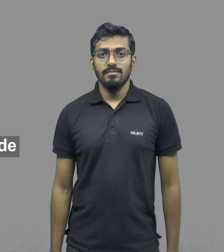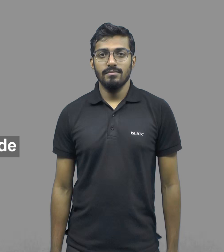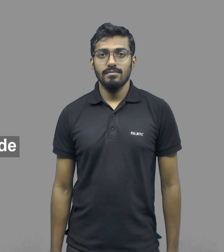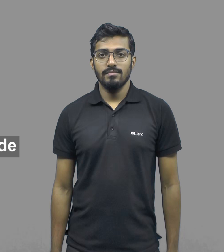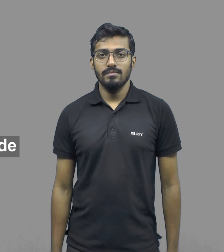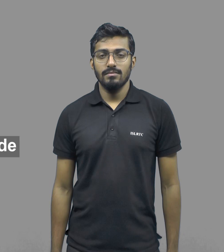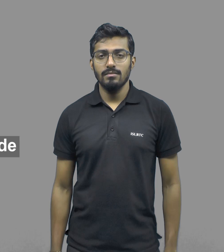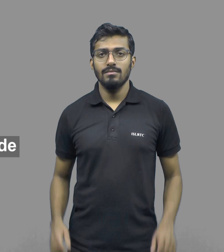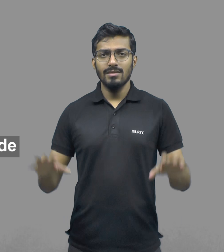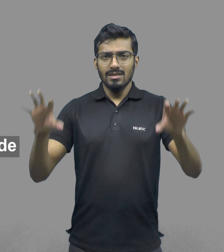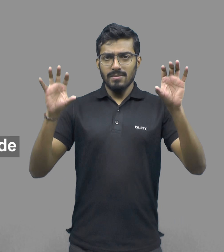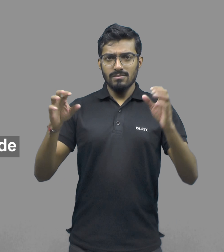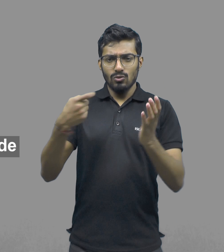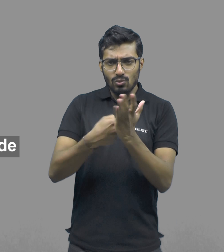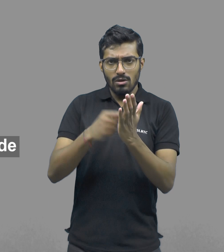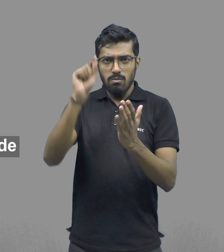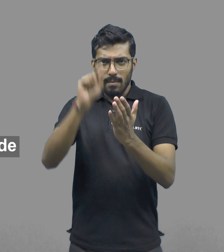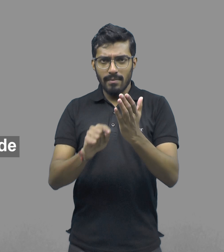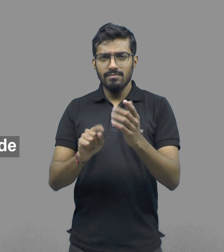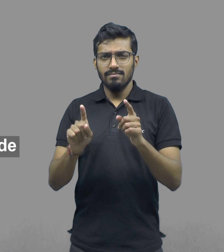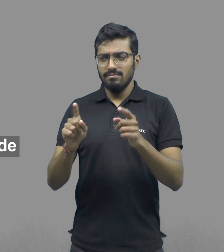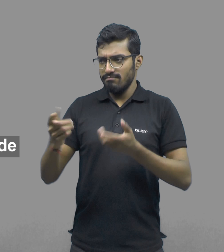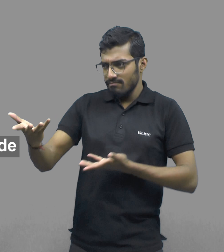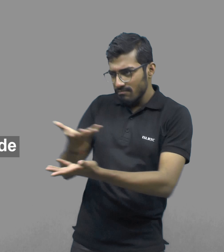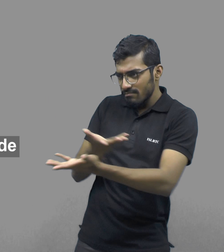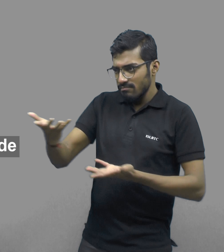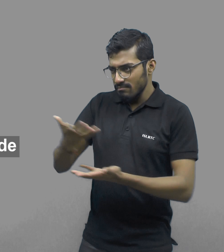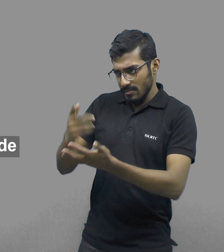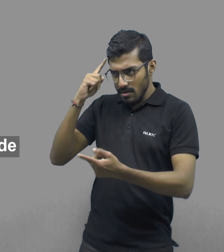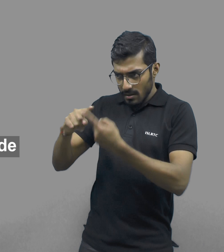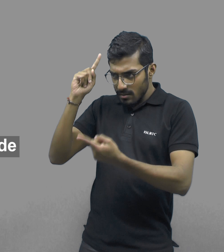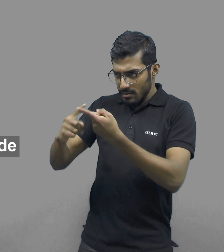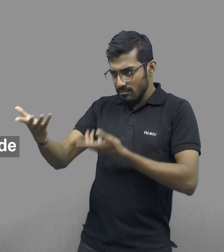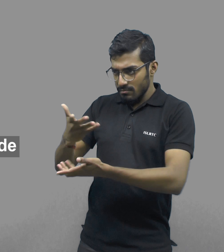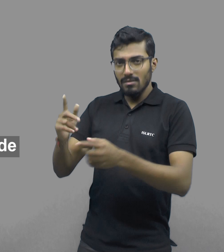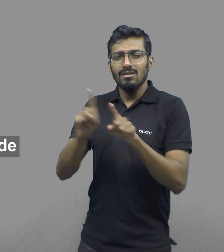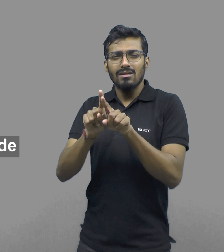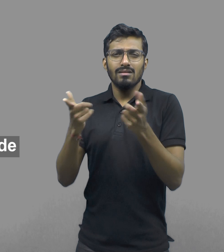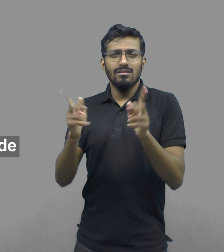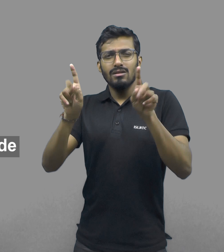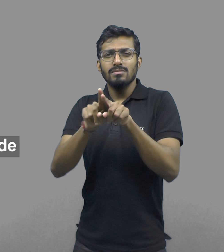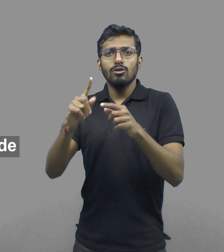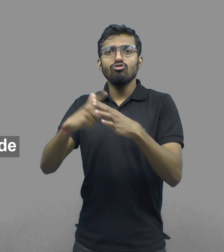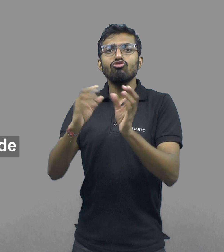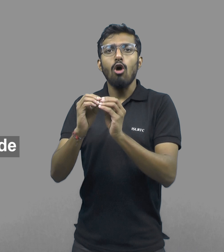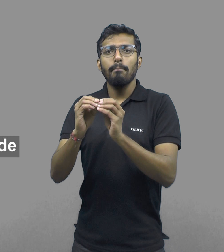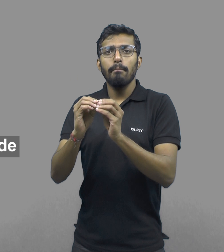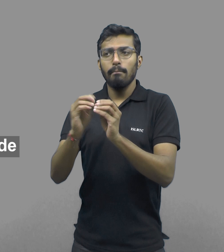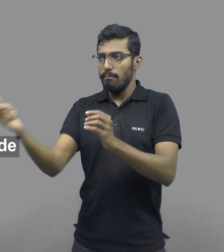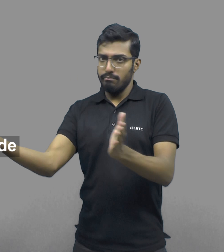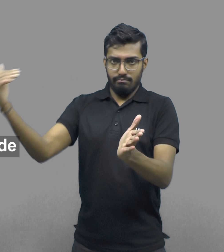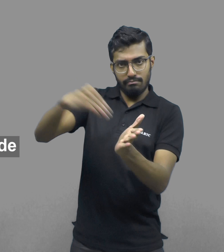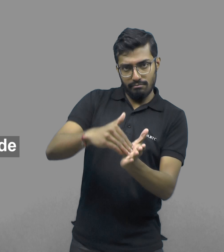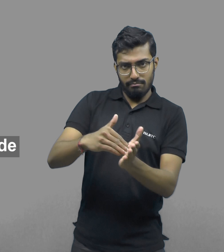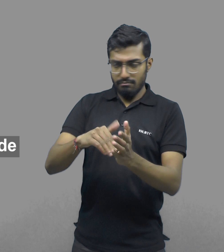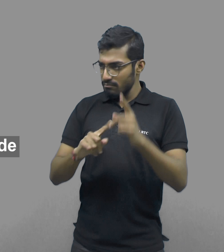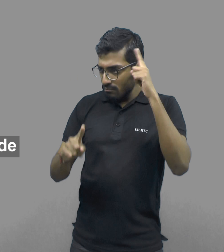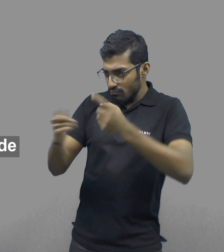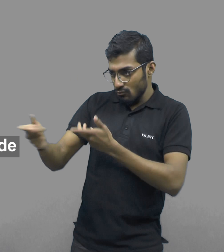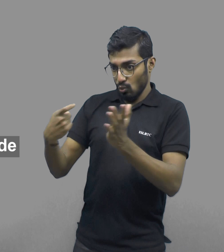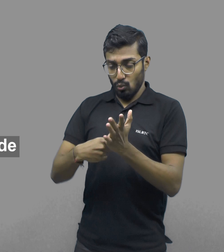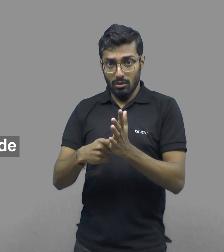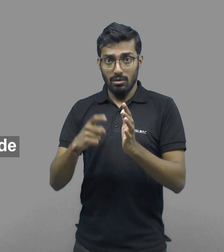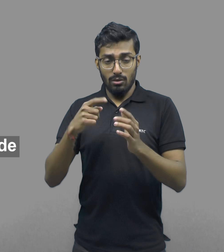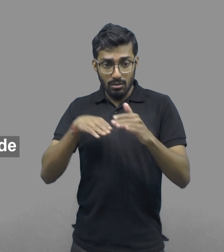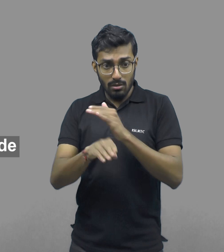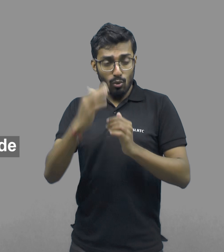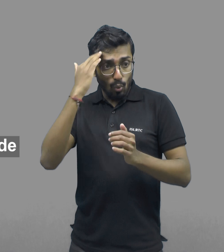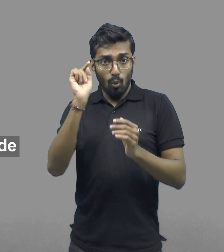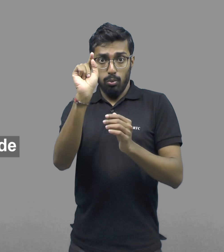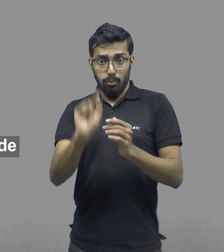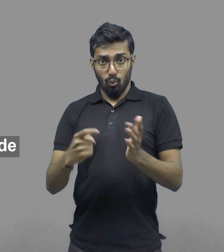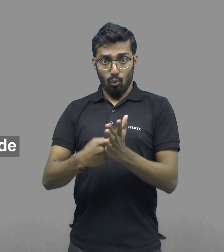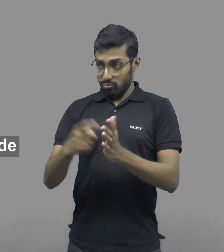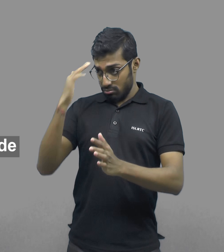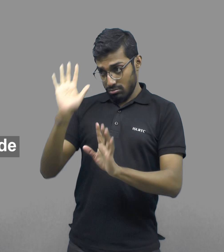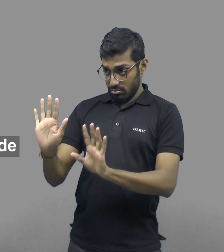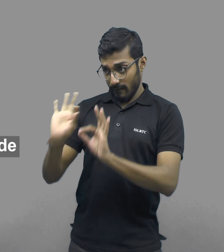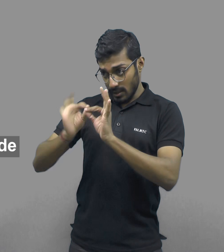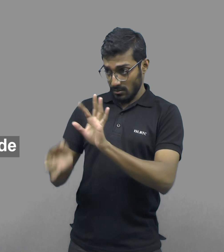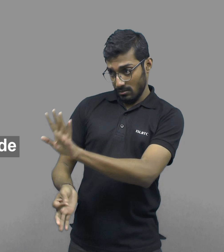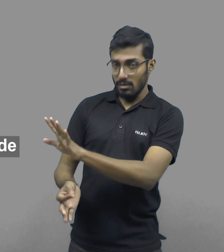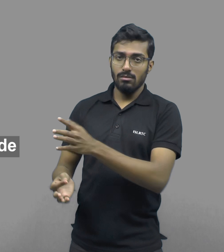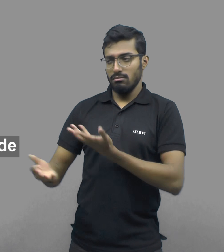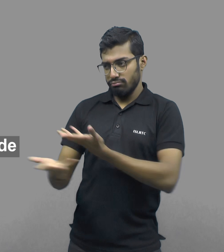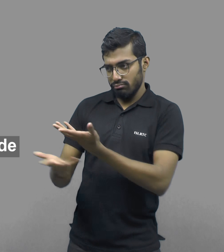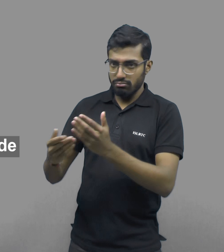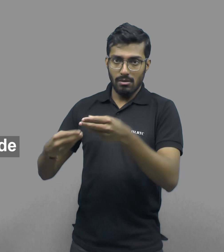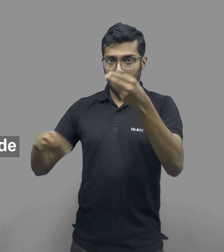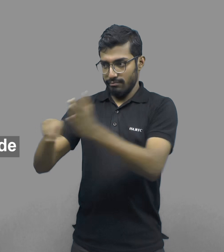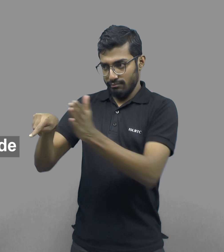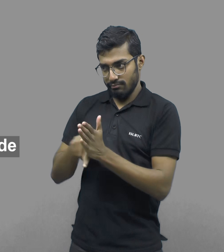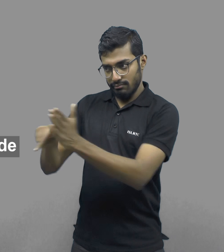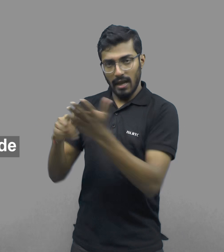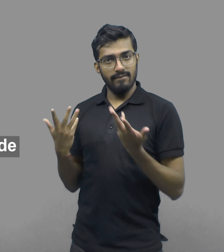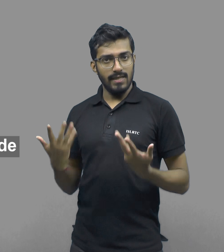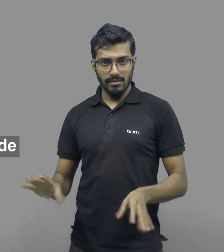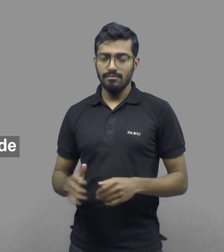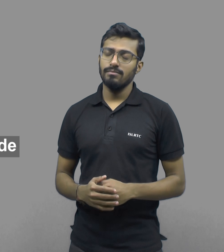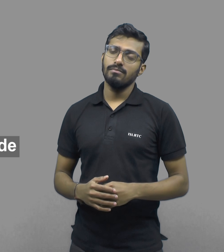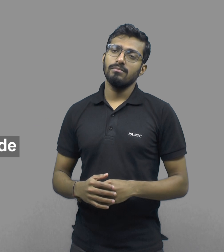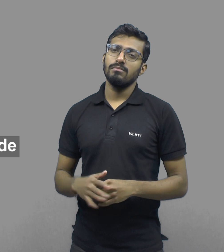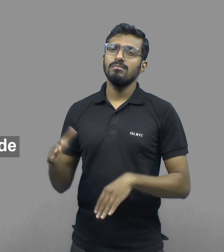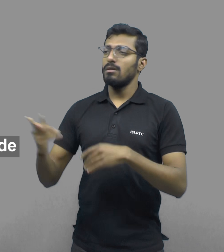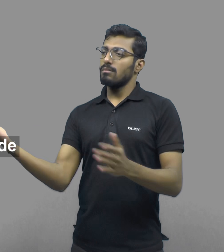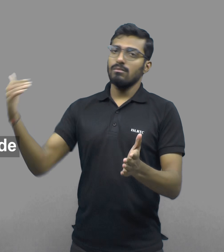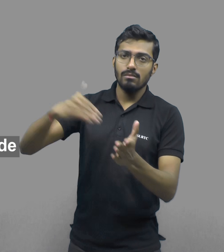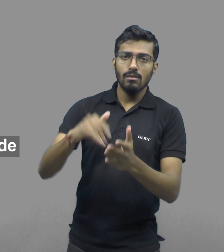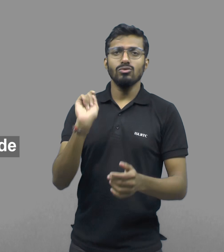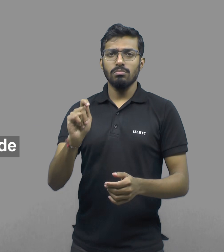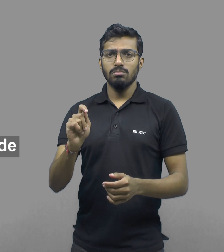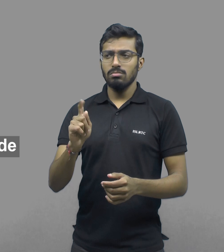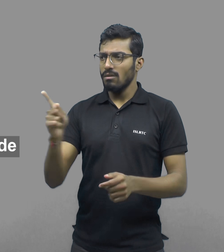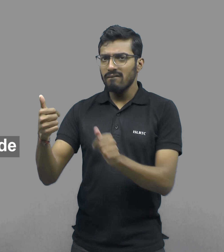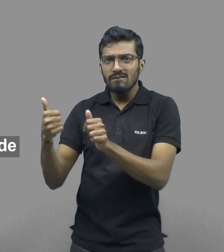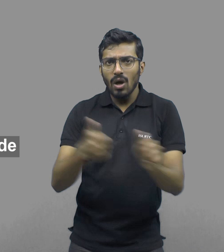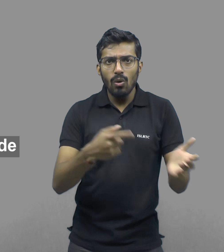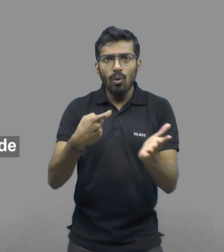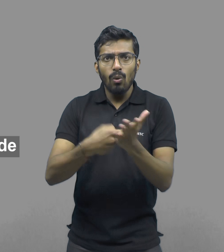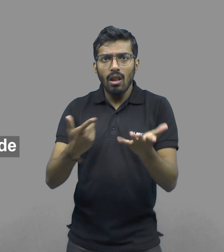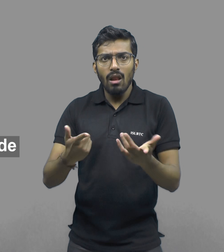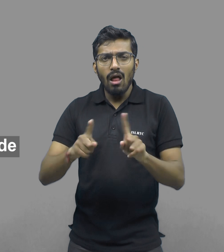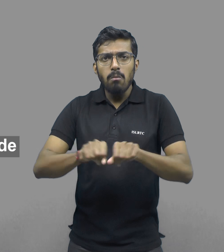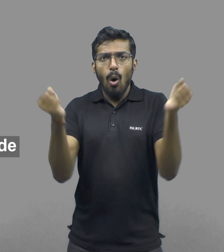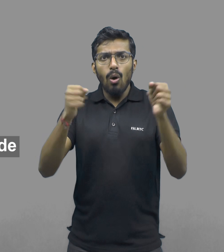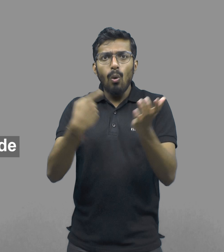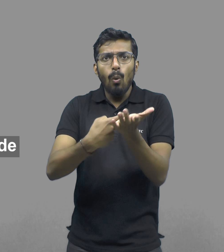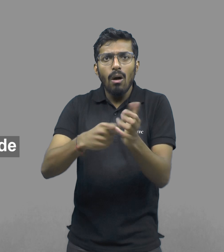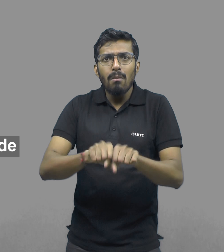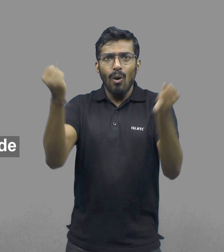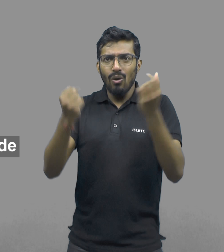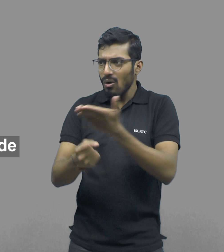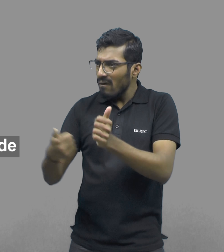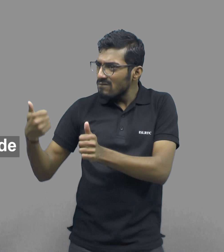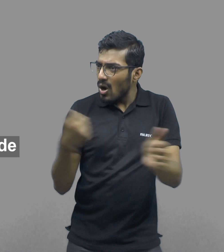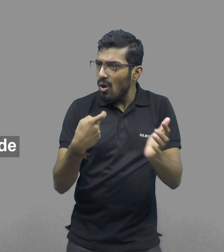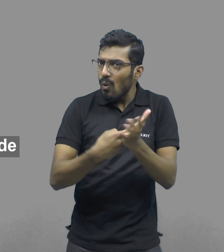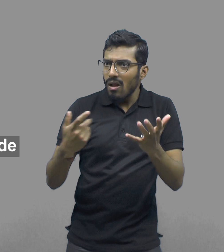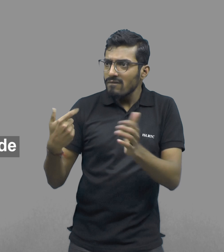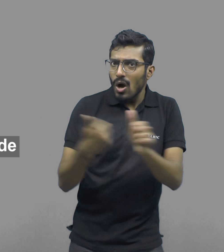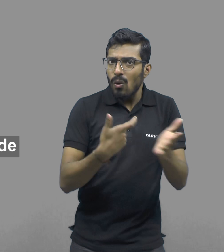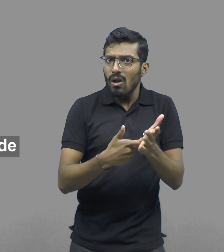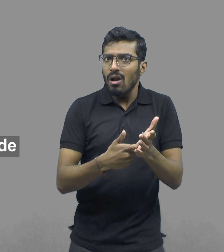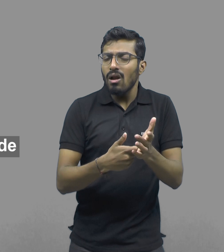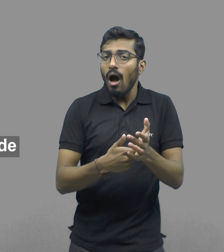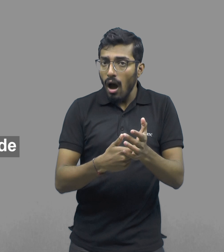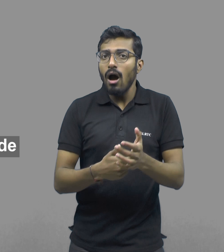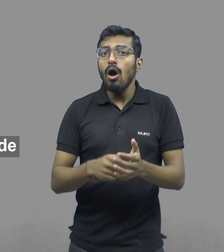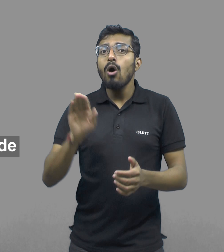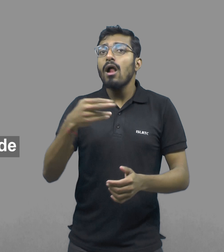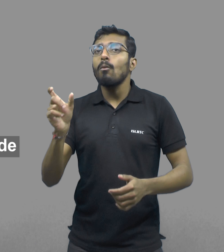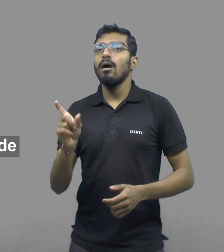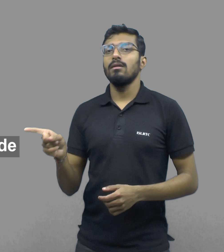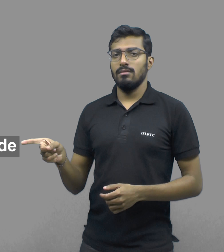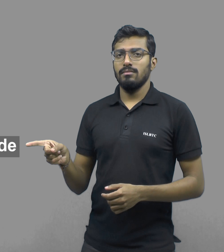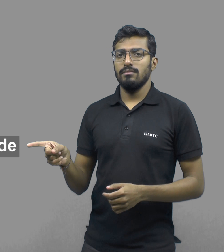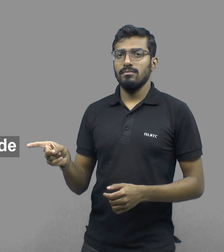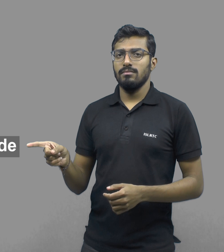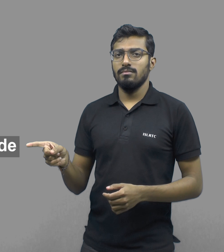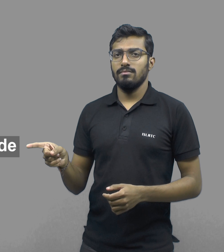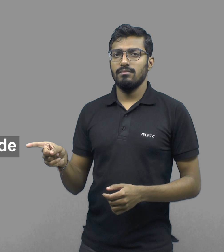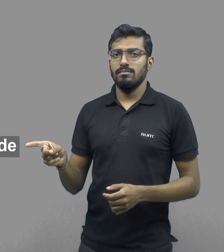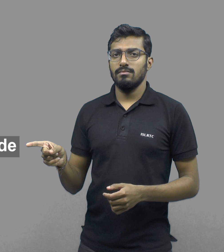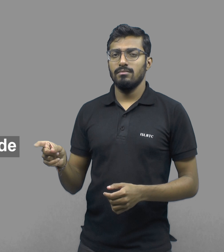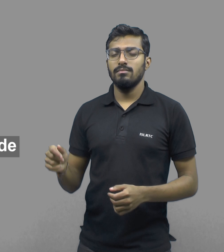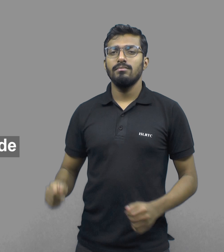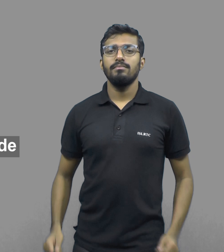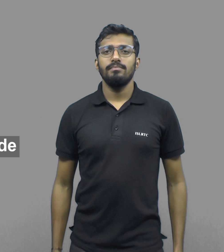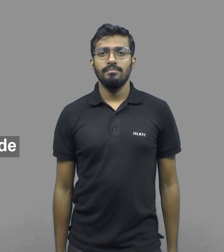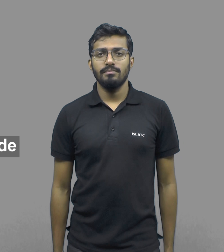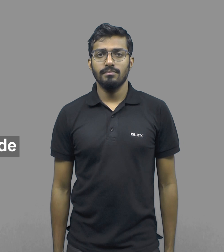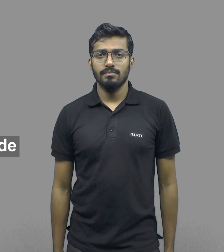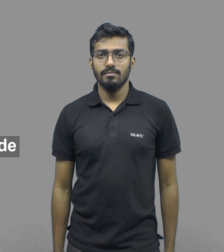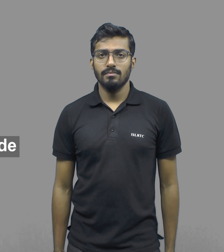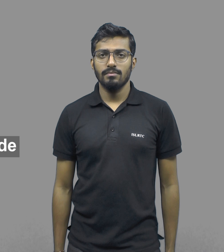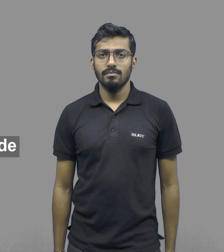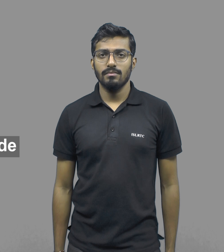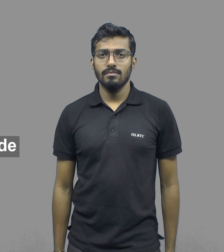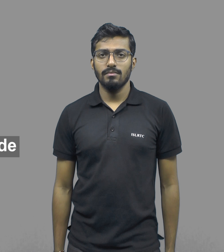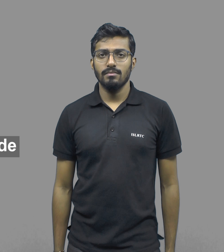Breach of code